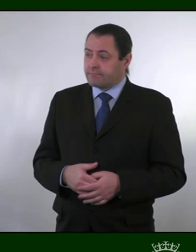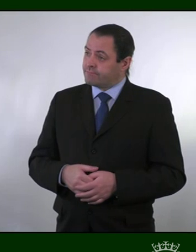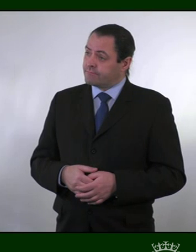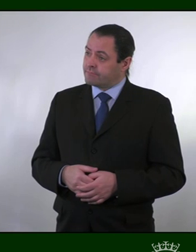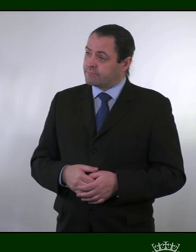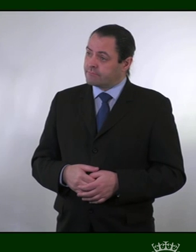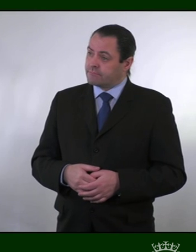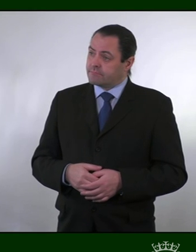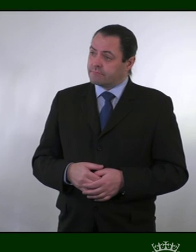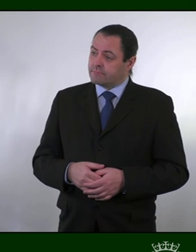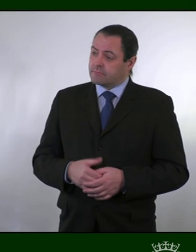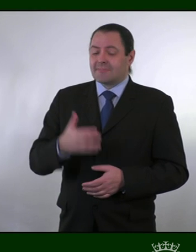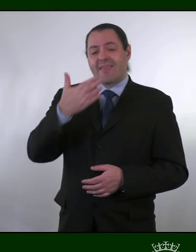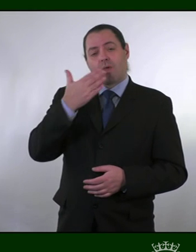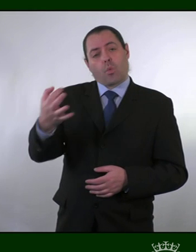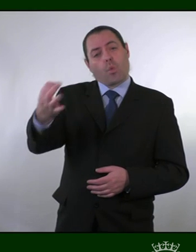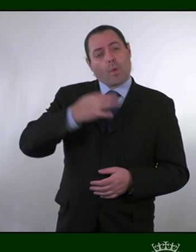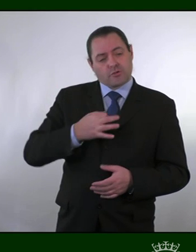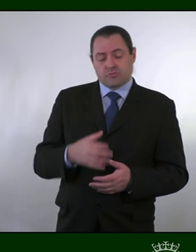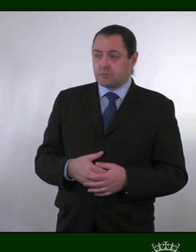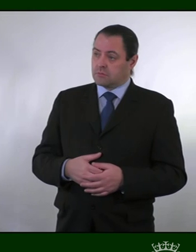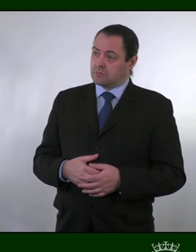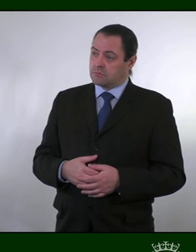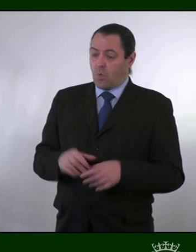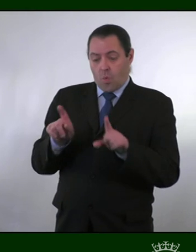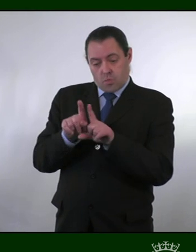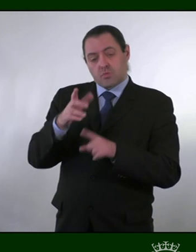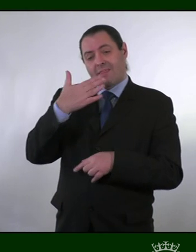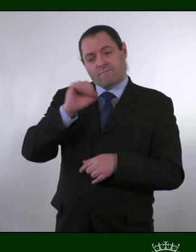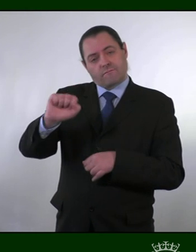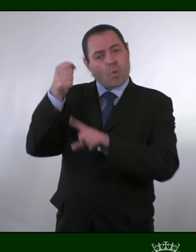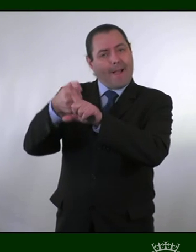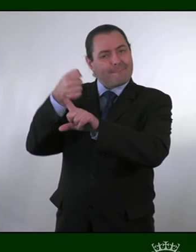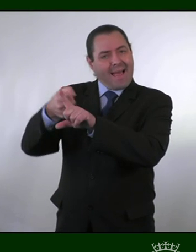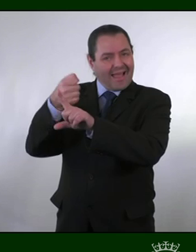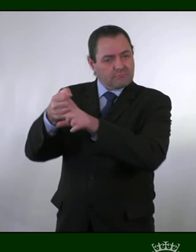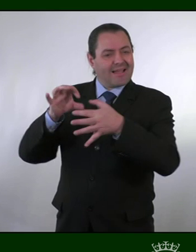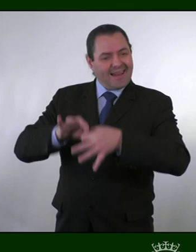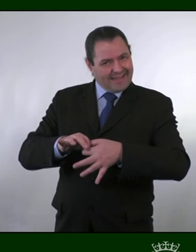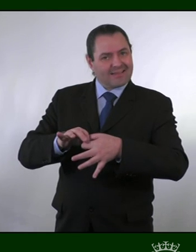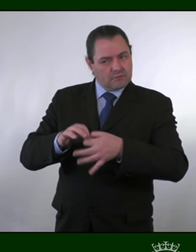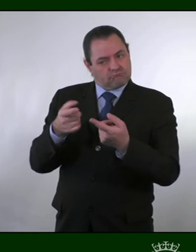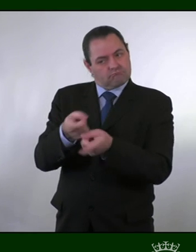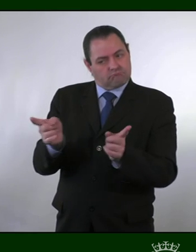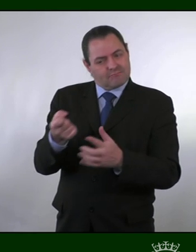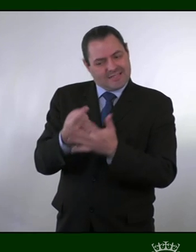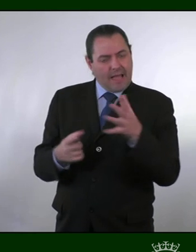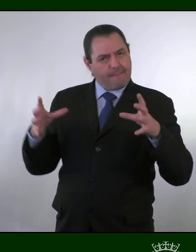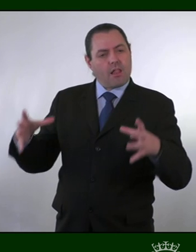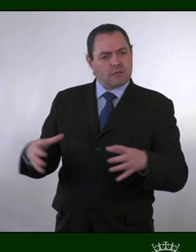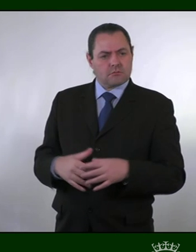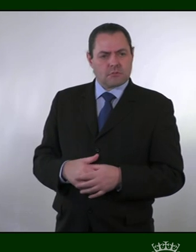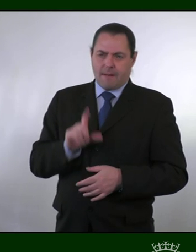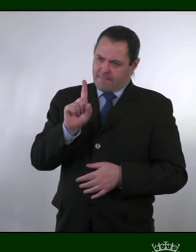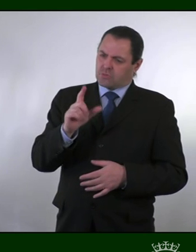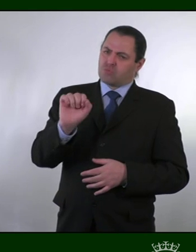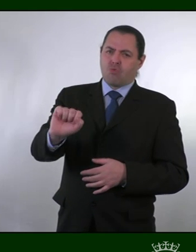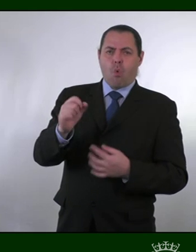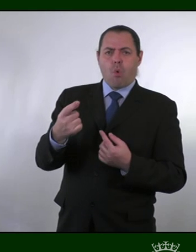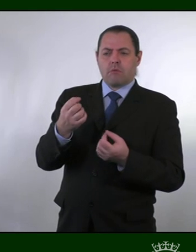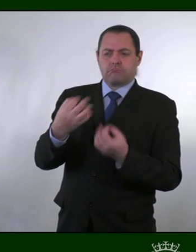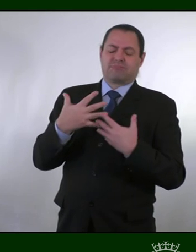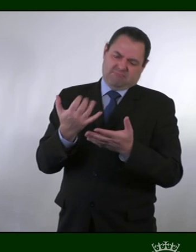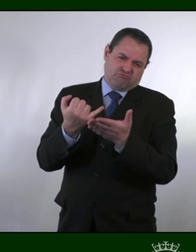grateful to the hon. Gentleman for the question and for his campaigning on behalf of the disabled but I must reject what he says.